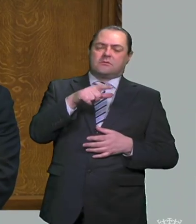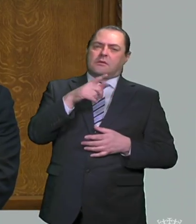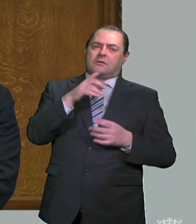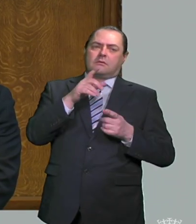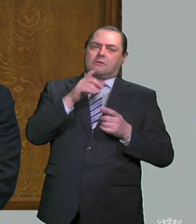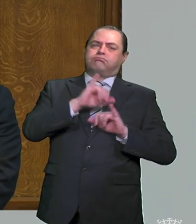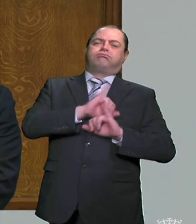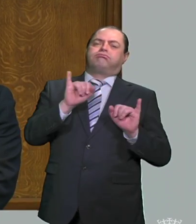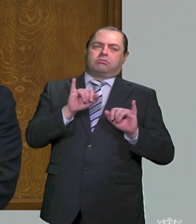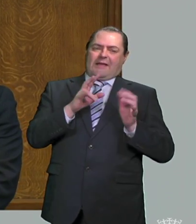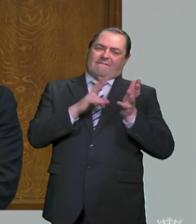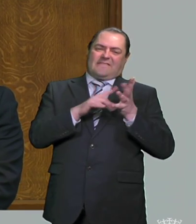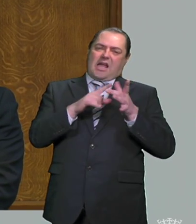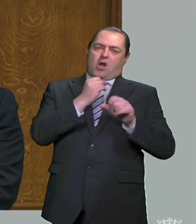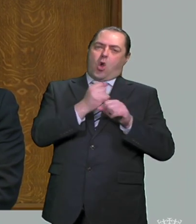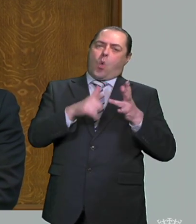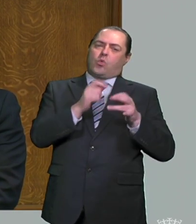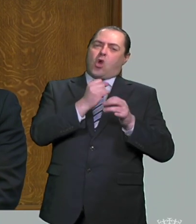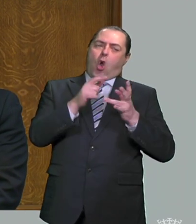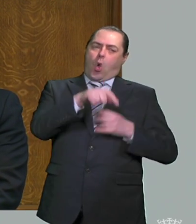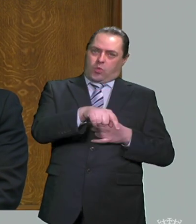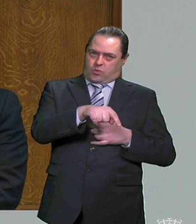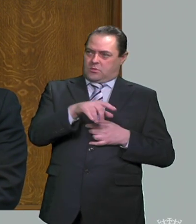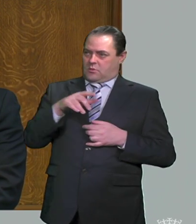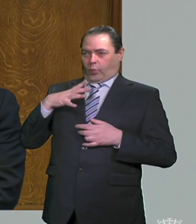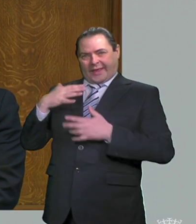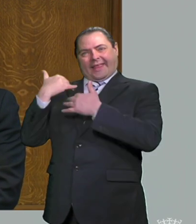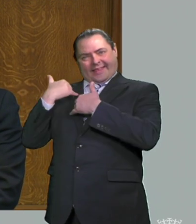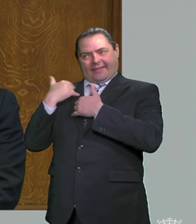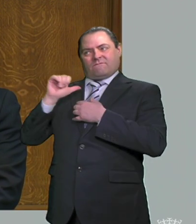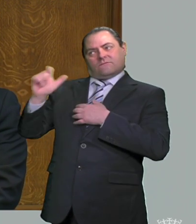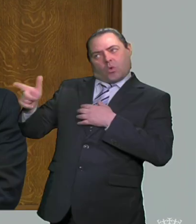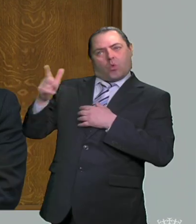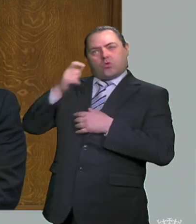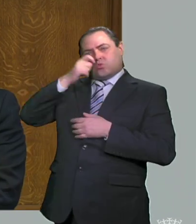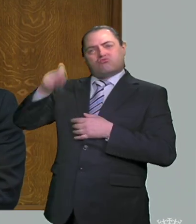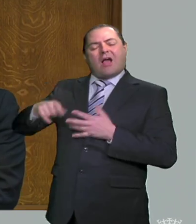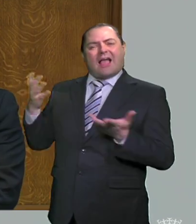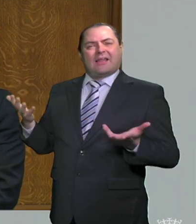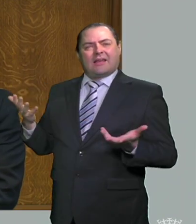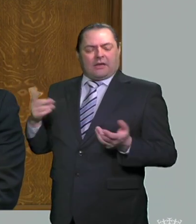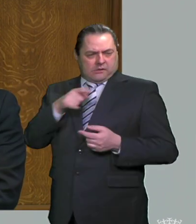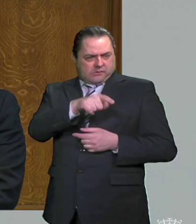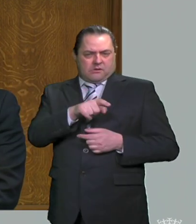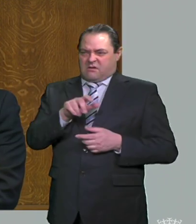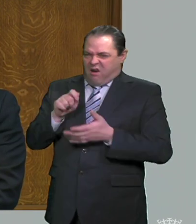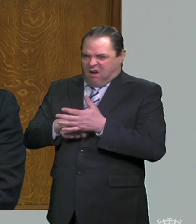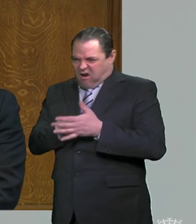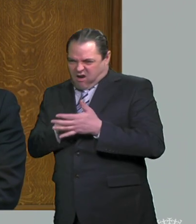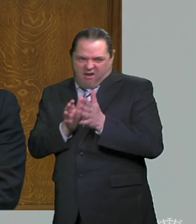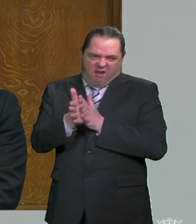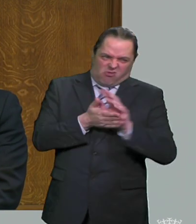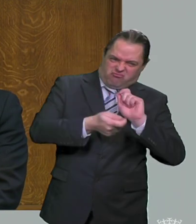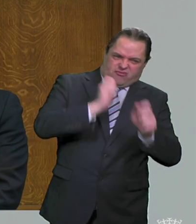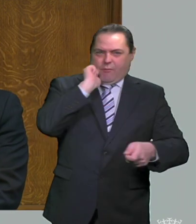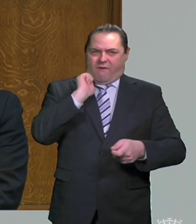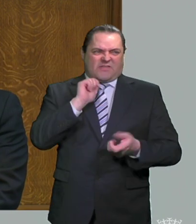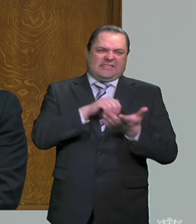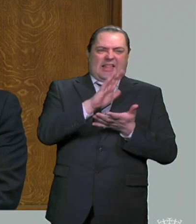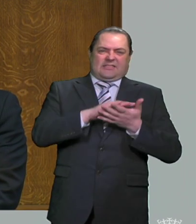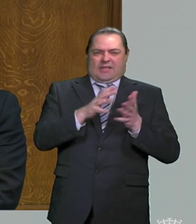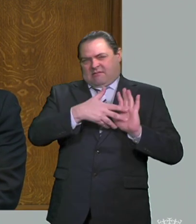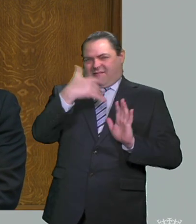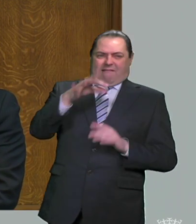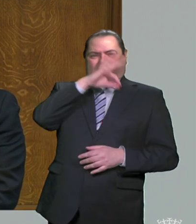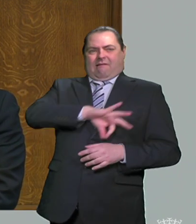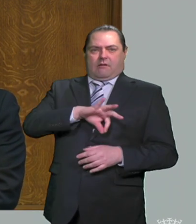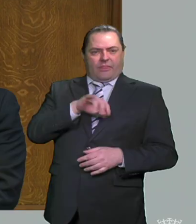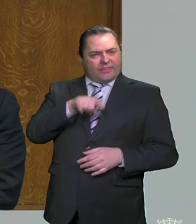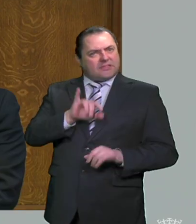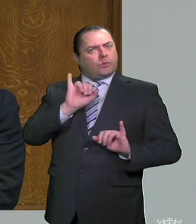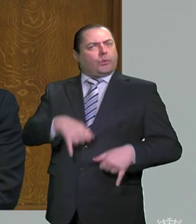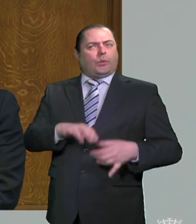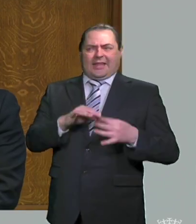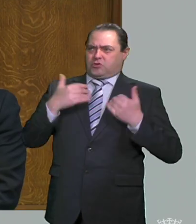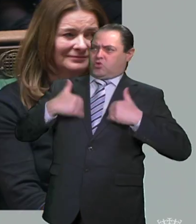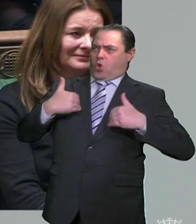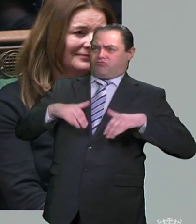In this year when we are hosting Eurovision on behalf of war-ravaged Ukraine, this latest example of the rampant rip-off culture in Tory Britain in particularly despicable.